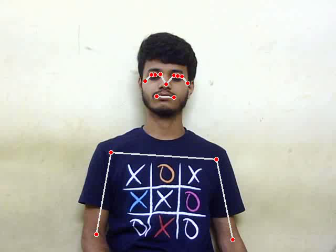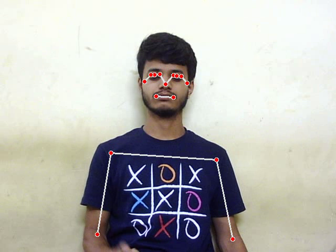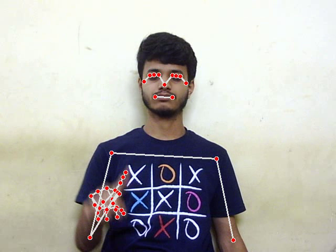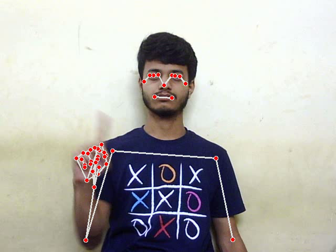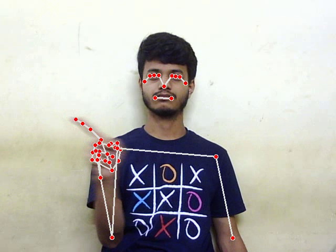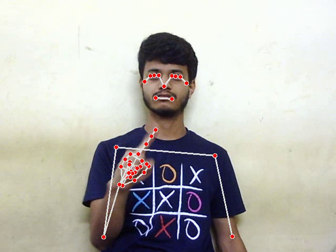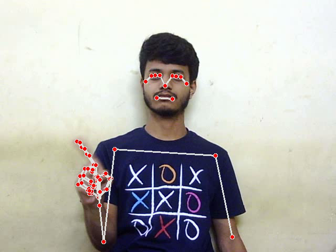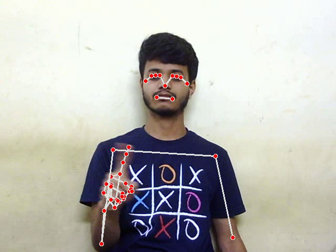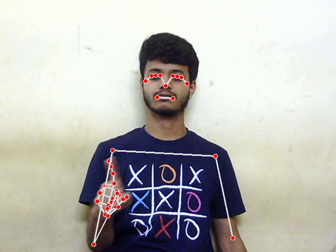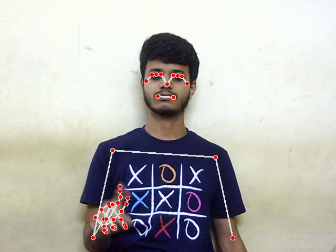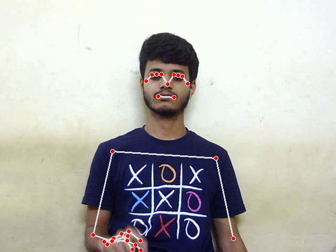where